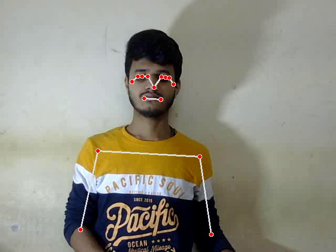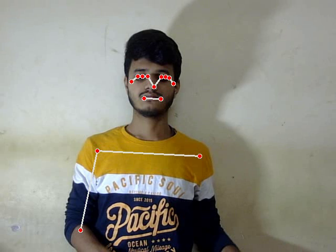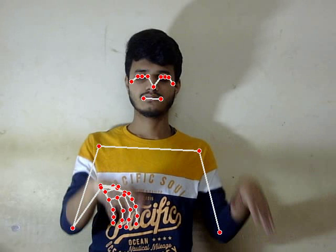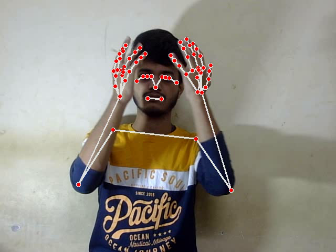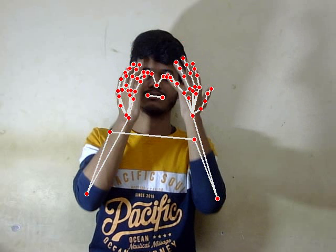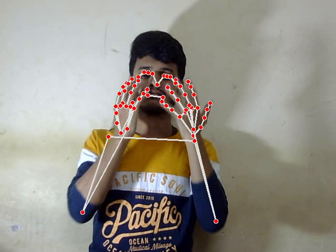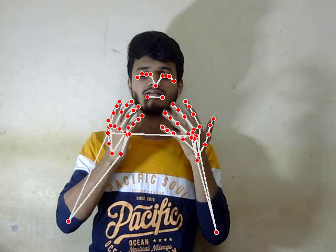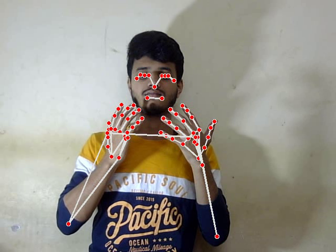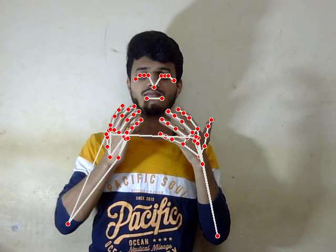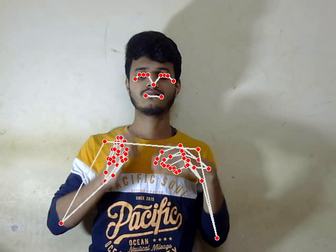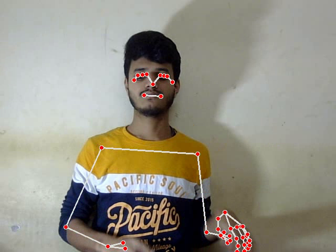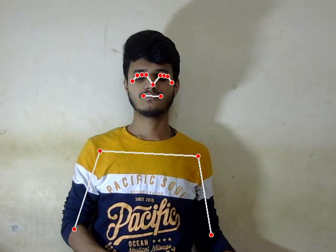sad